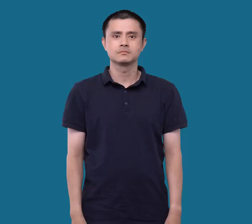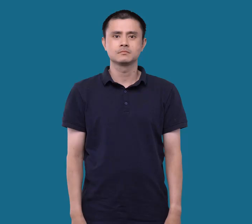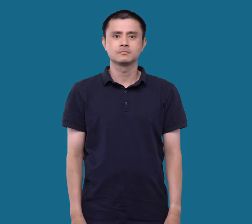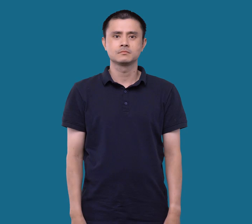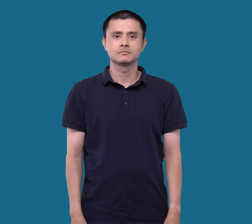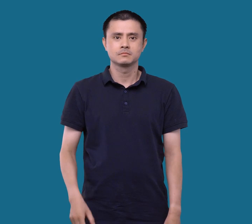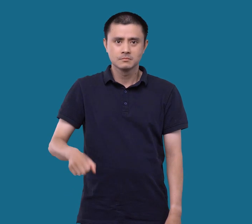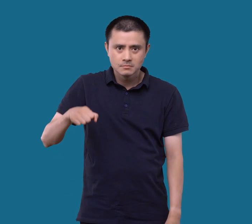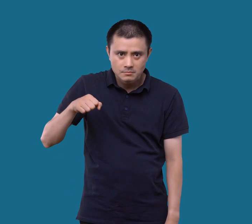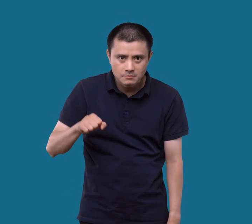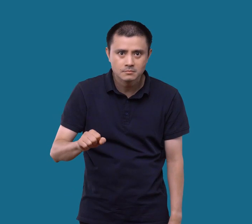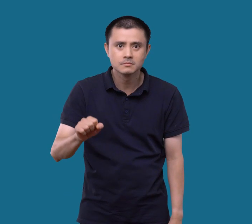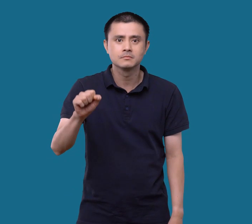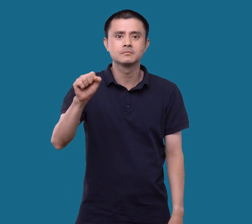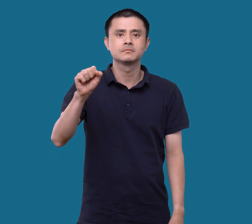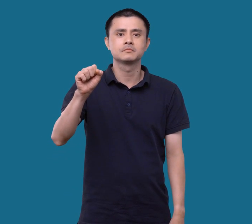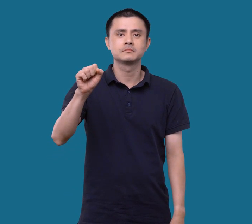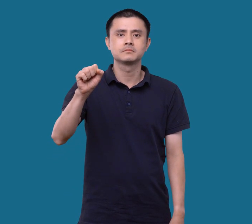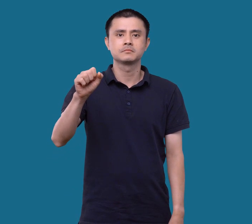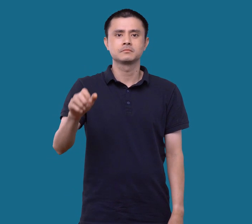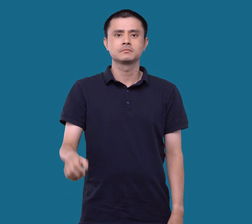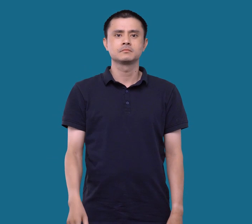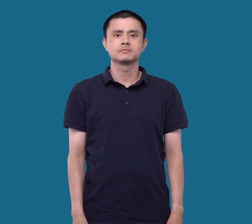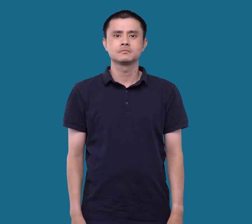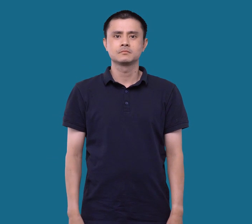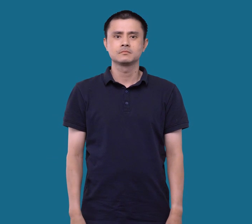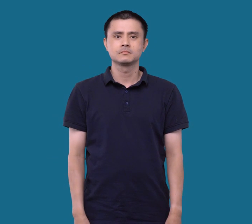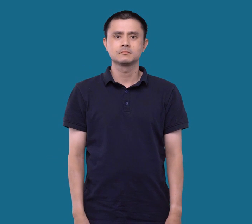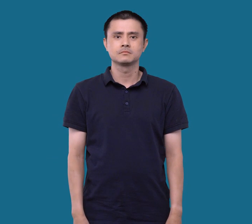ngẩng đầu